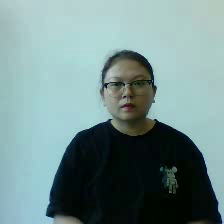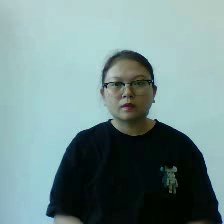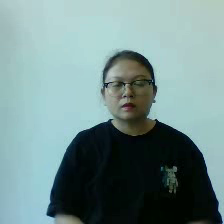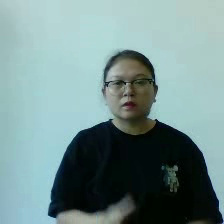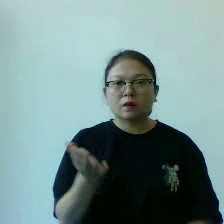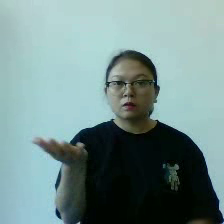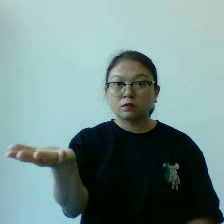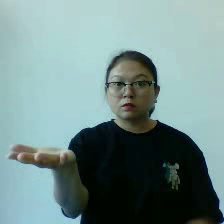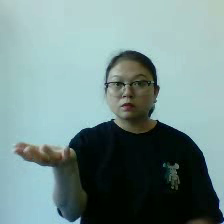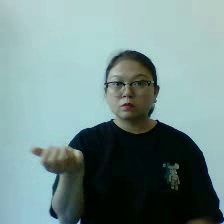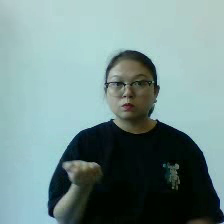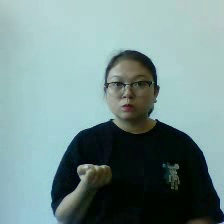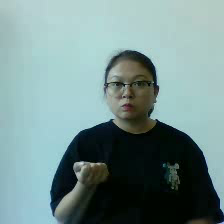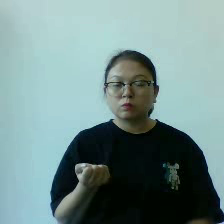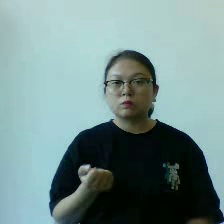Sử dụng